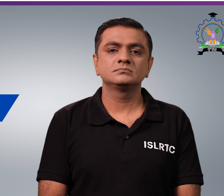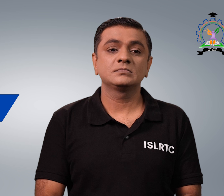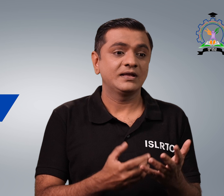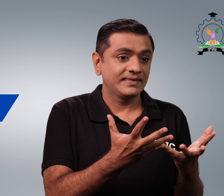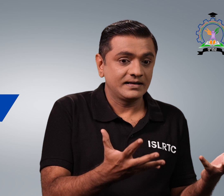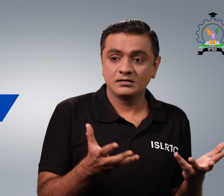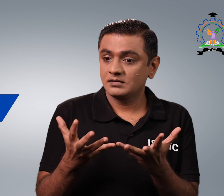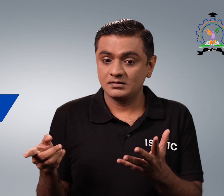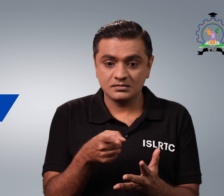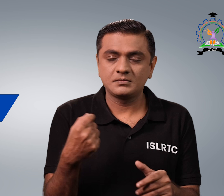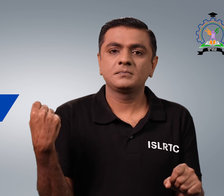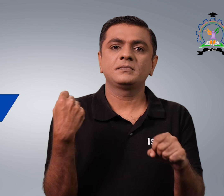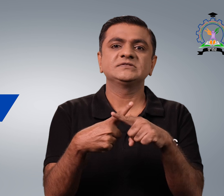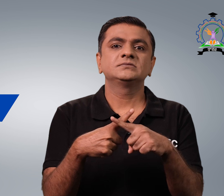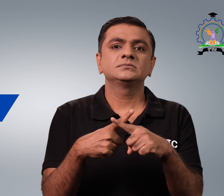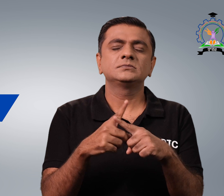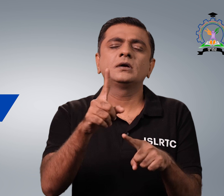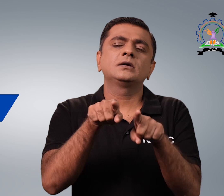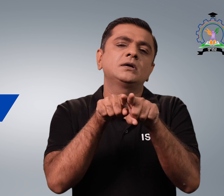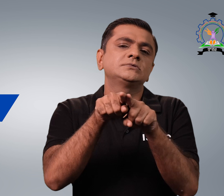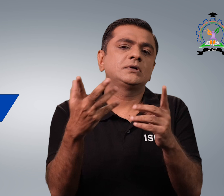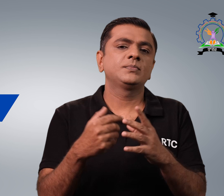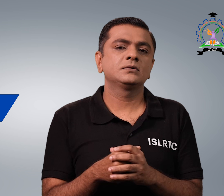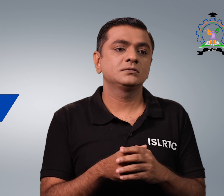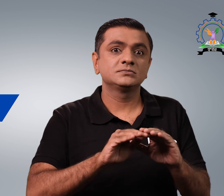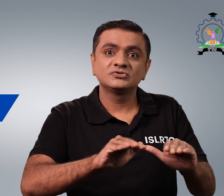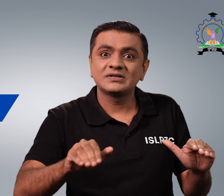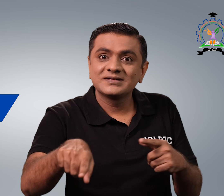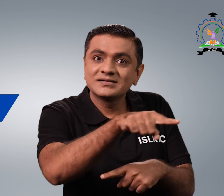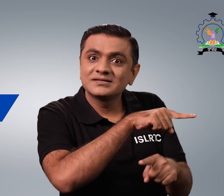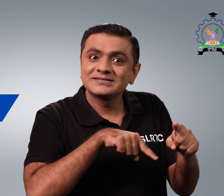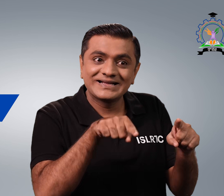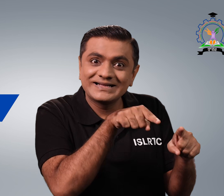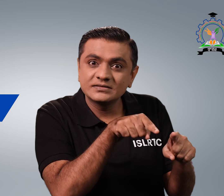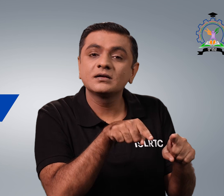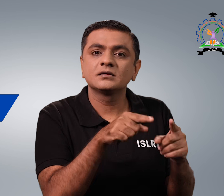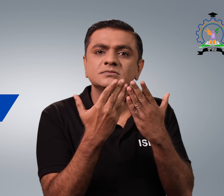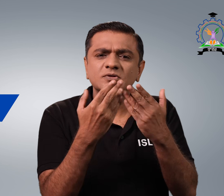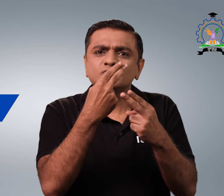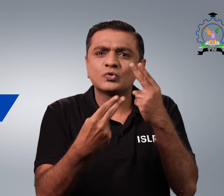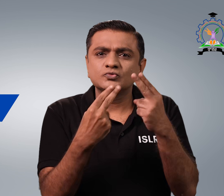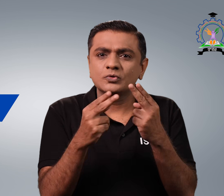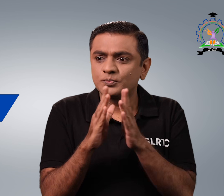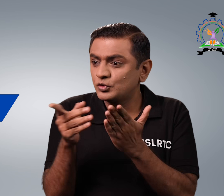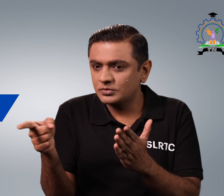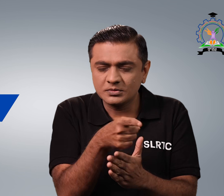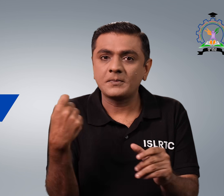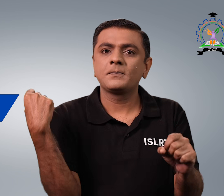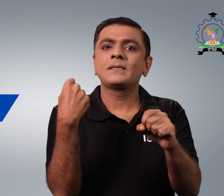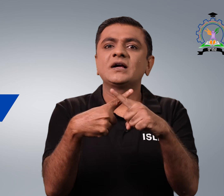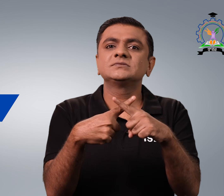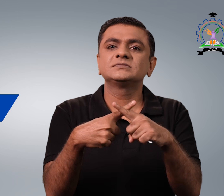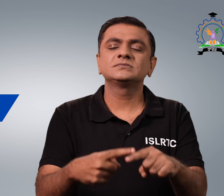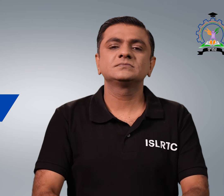It refers to how connected or related two things are. Children should read stories with relevance to their lives.